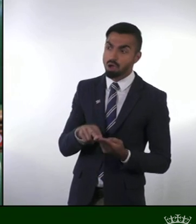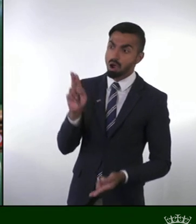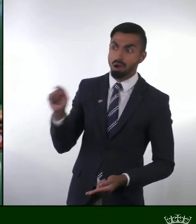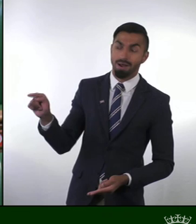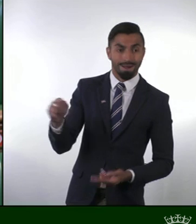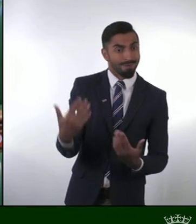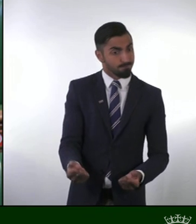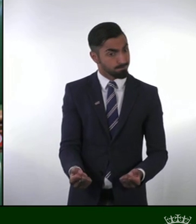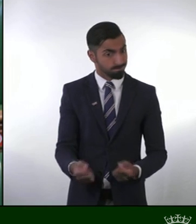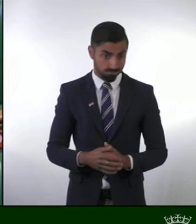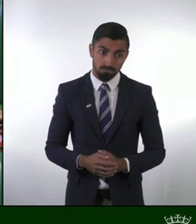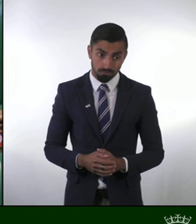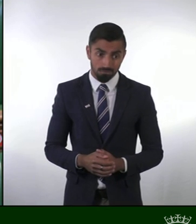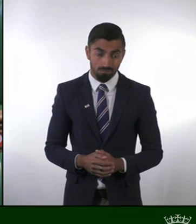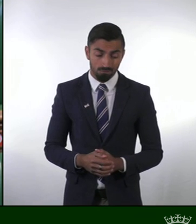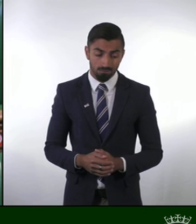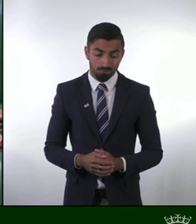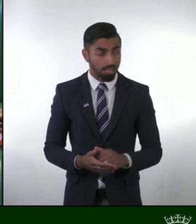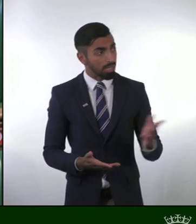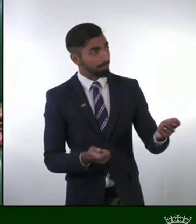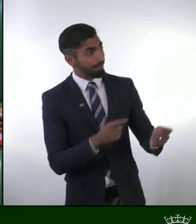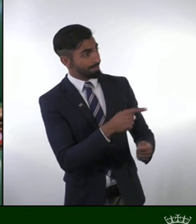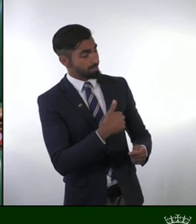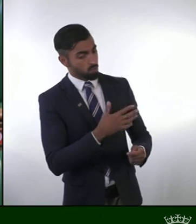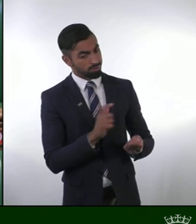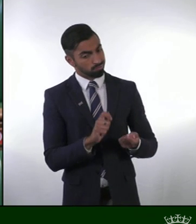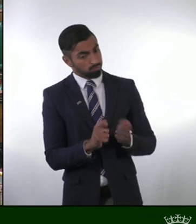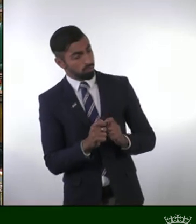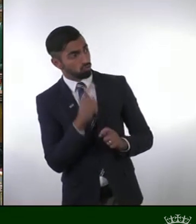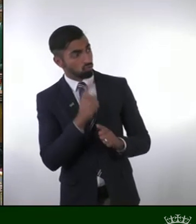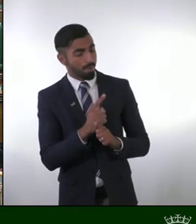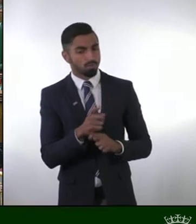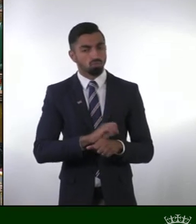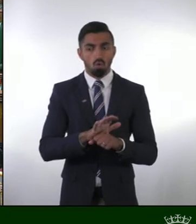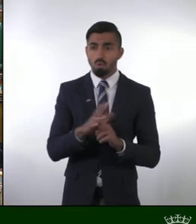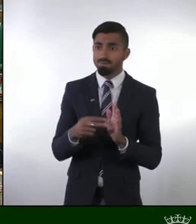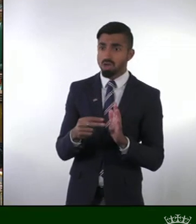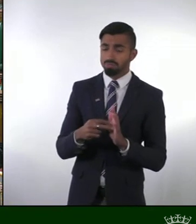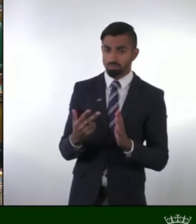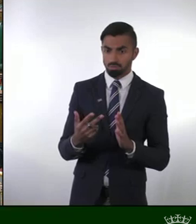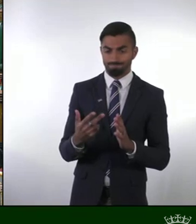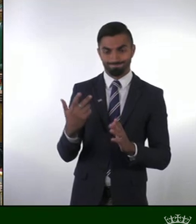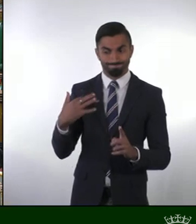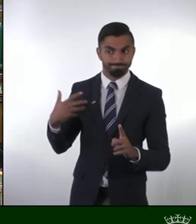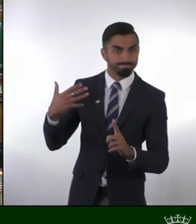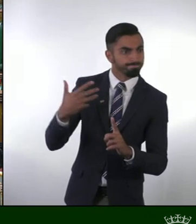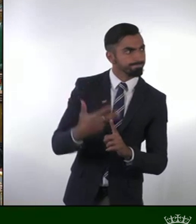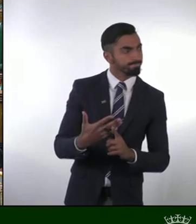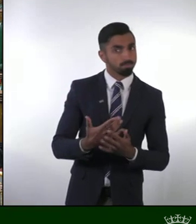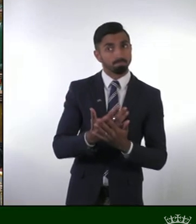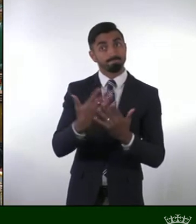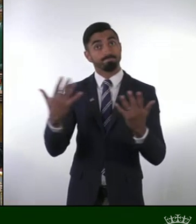I want to turn to the overall numbers of those who have tragically died from covid-19, because those overall numbers haunt us.